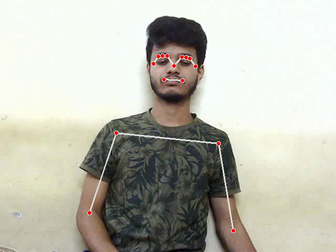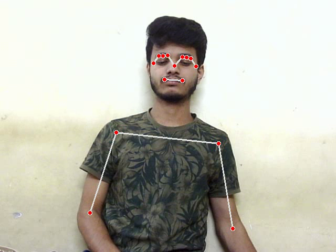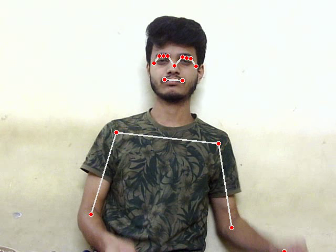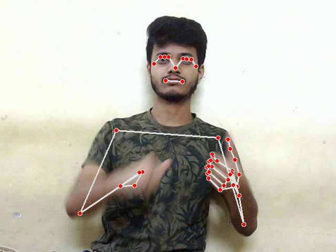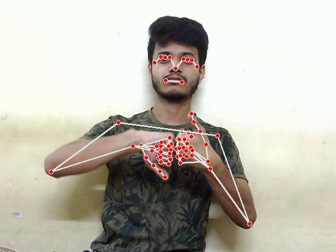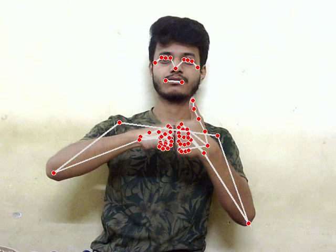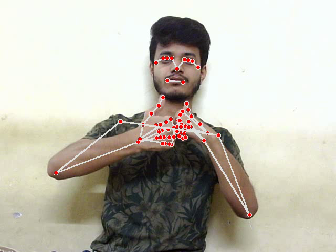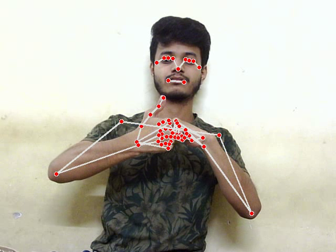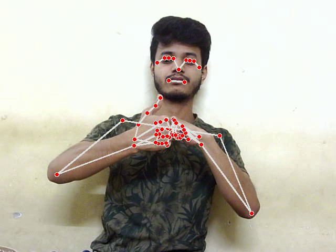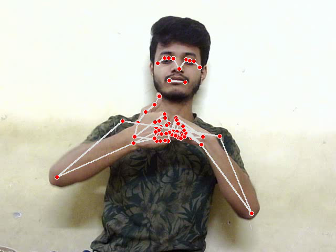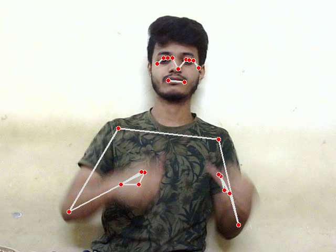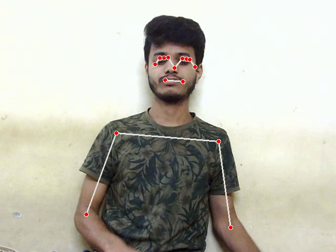how